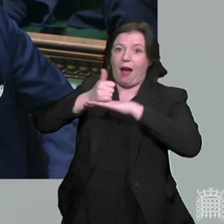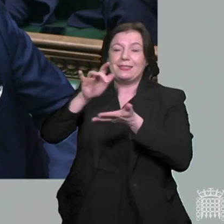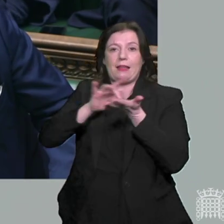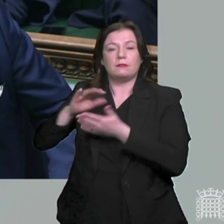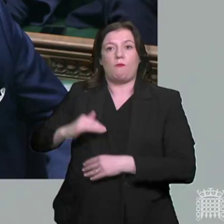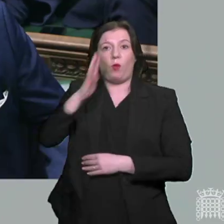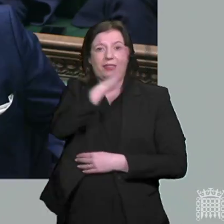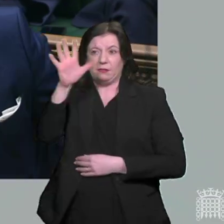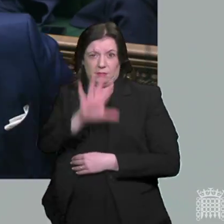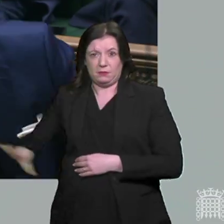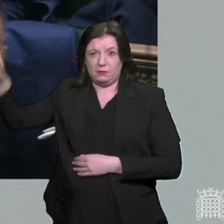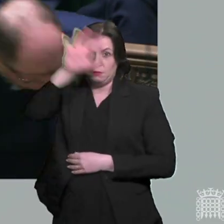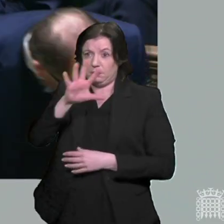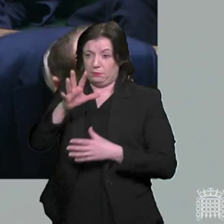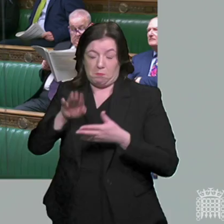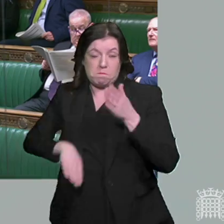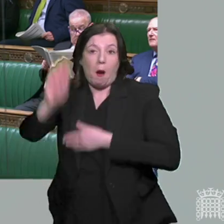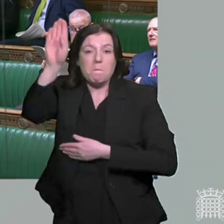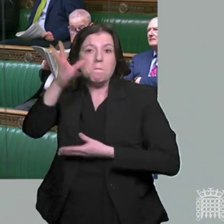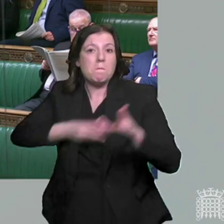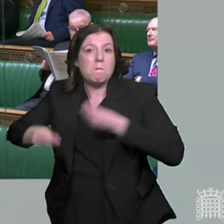We are driving the north-east economic renaissance.